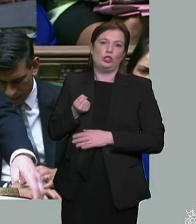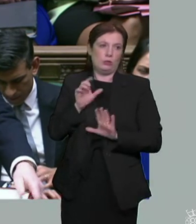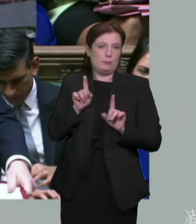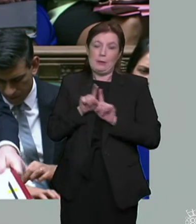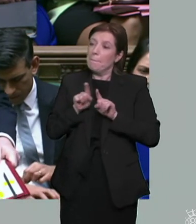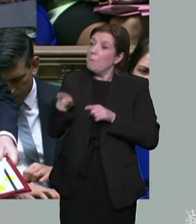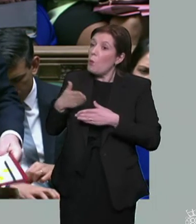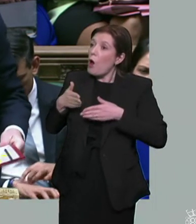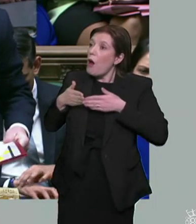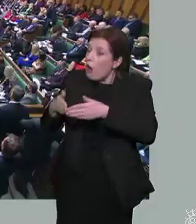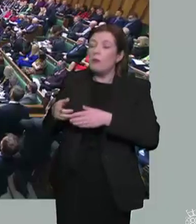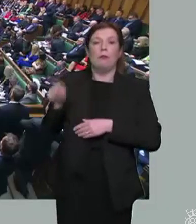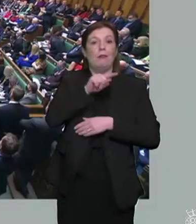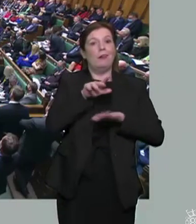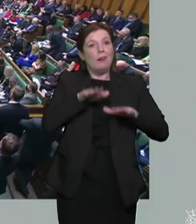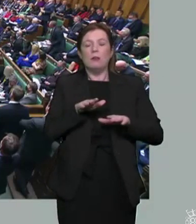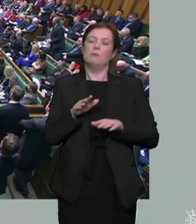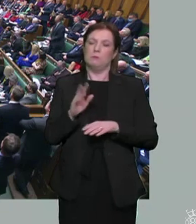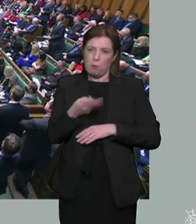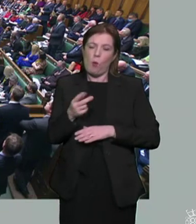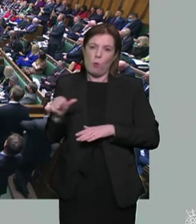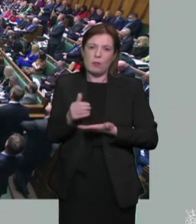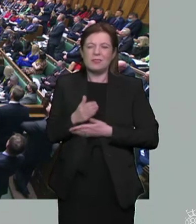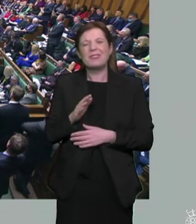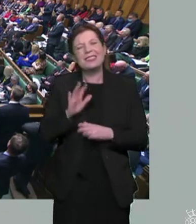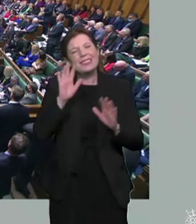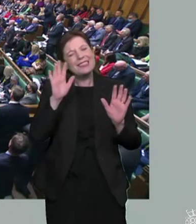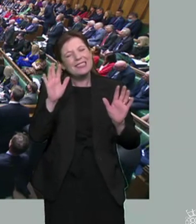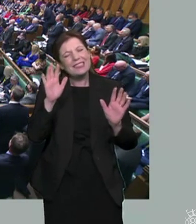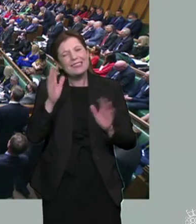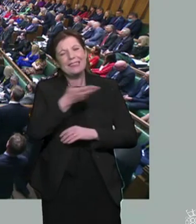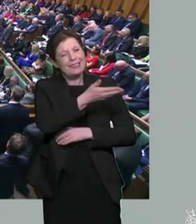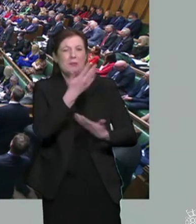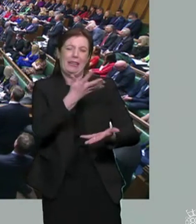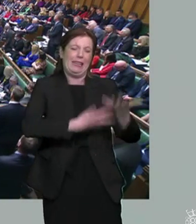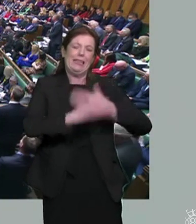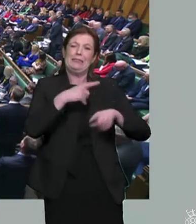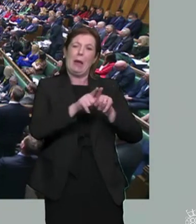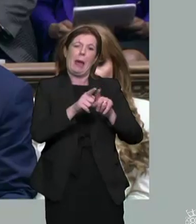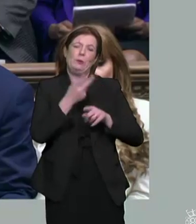The problem is, that is what the Prime Minister said two years ago.